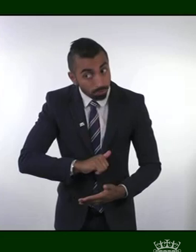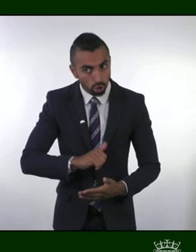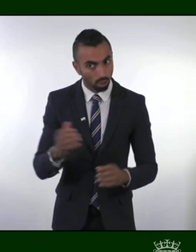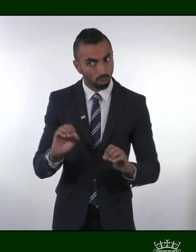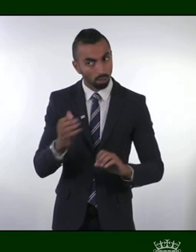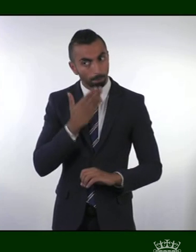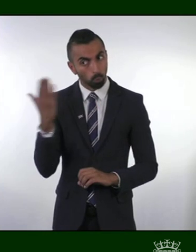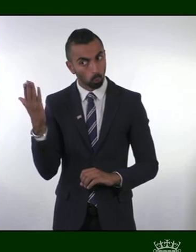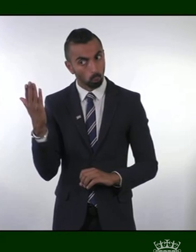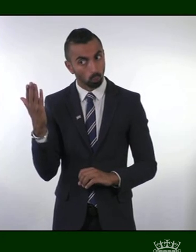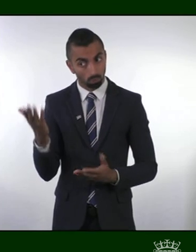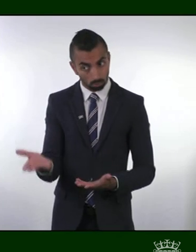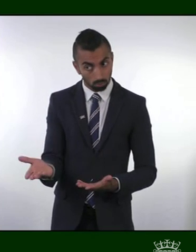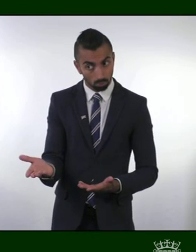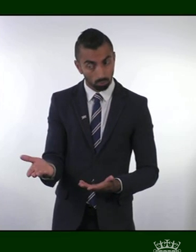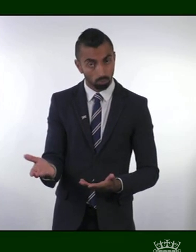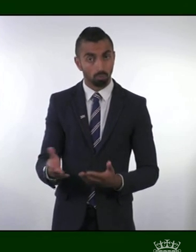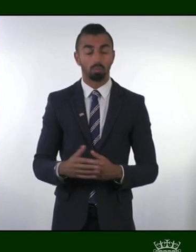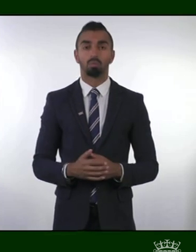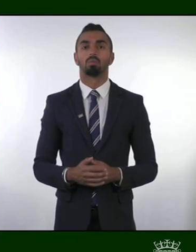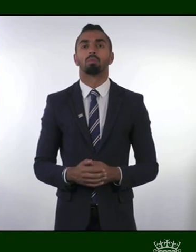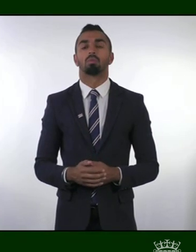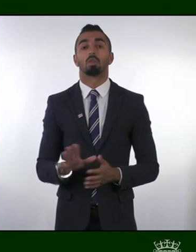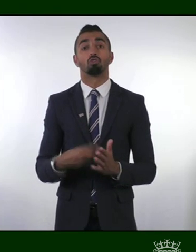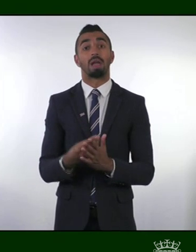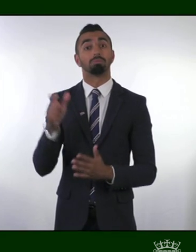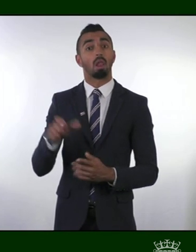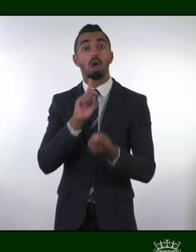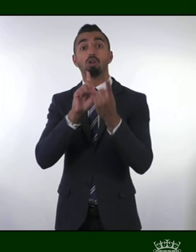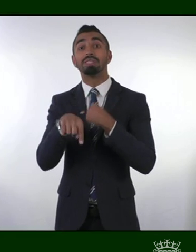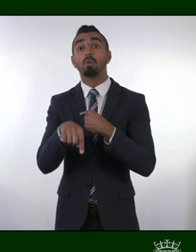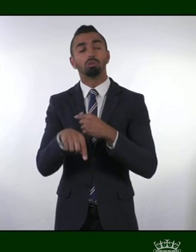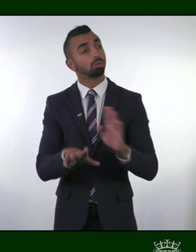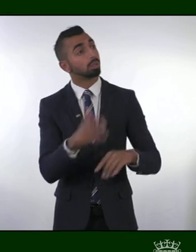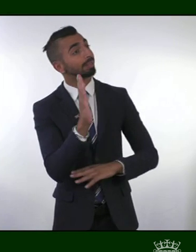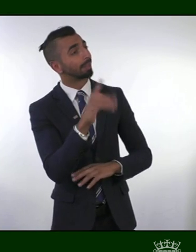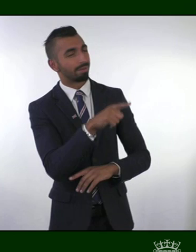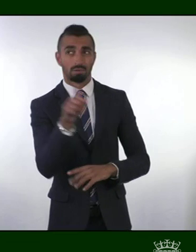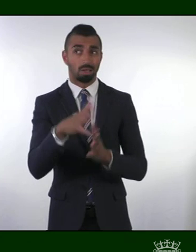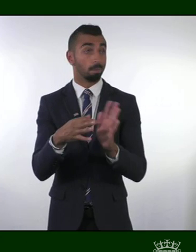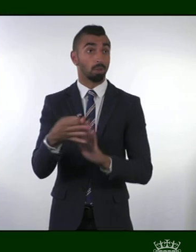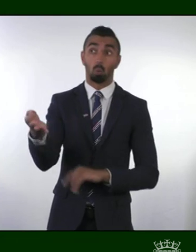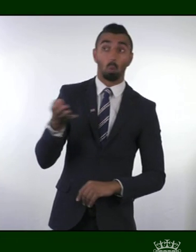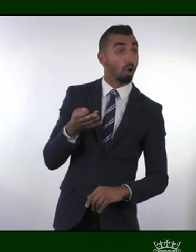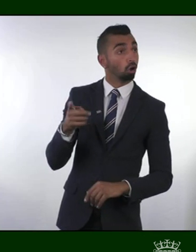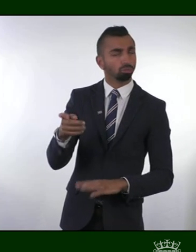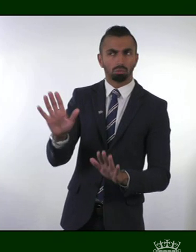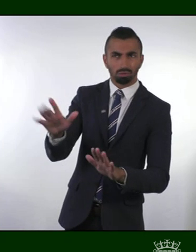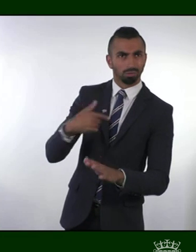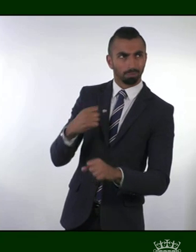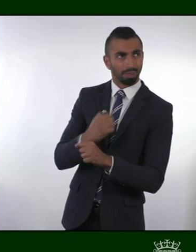I assure the honourable Lady that all relevant impact assessments are conducted at the time that they are required by legislation.